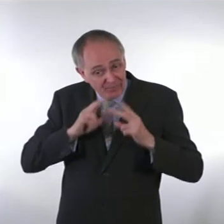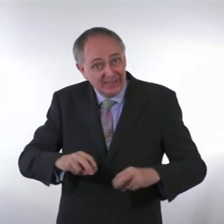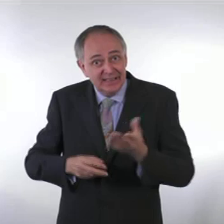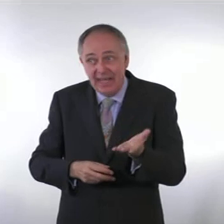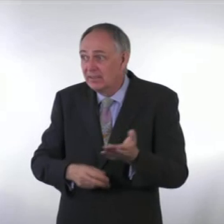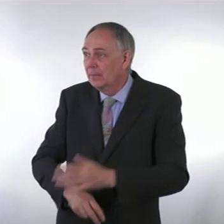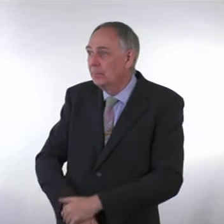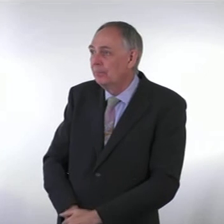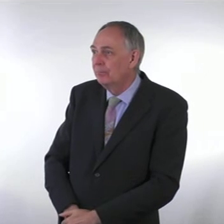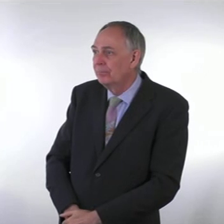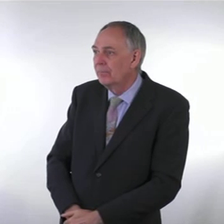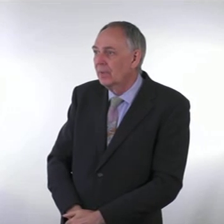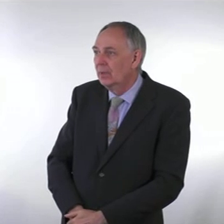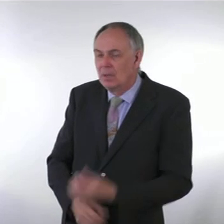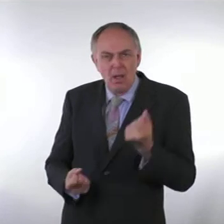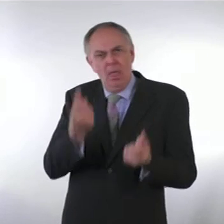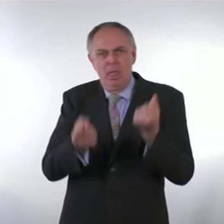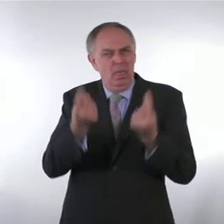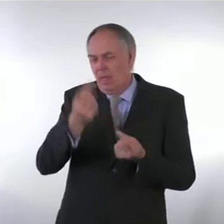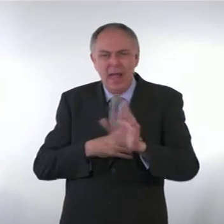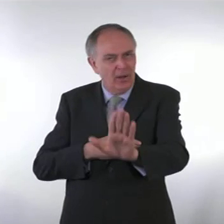Sorry, we are not going to get other people in. We have got to be fair to each other.